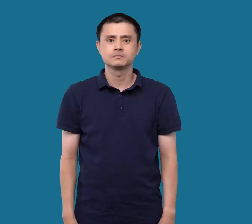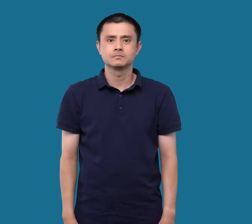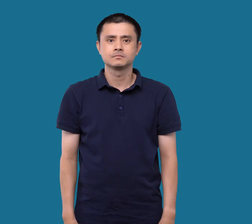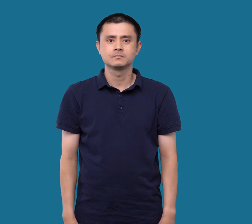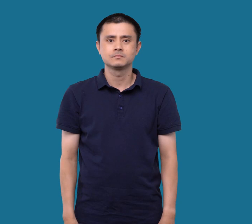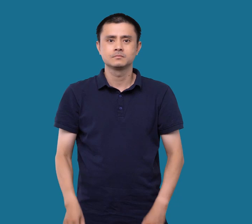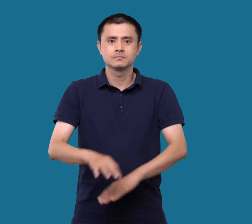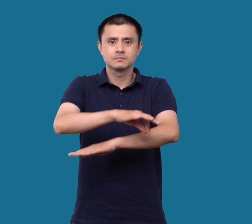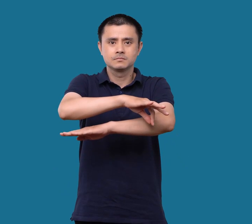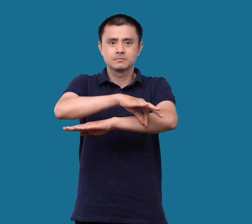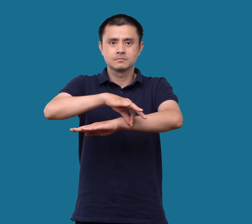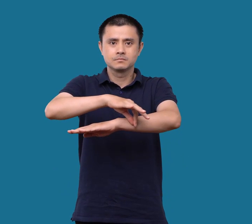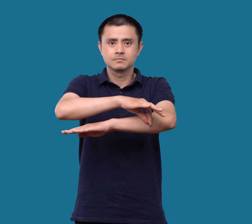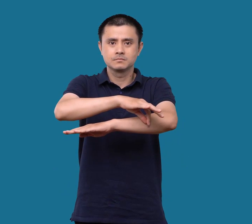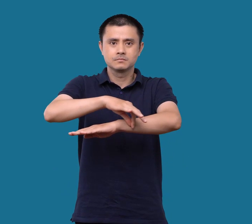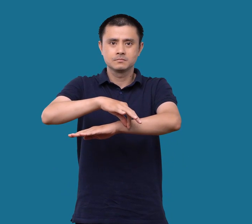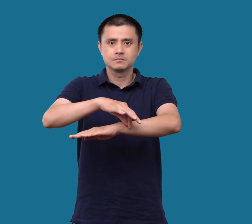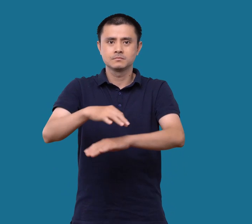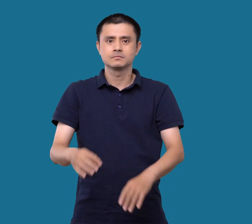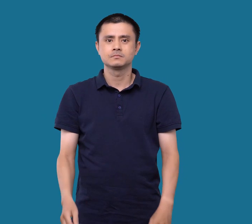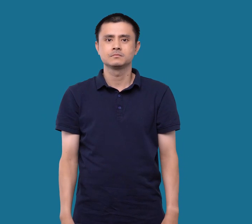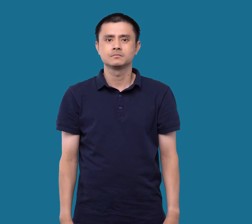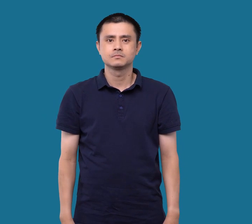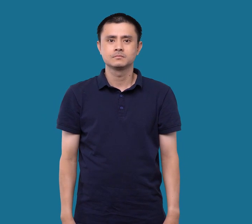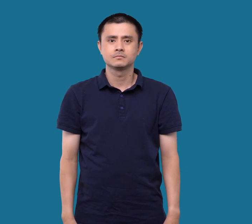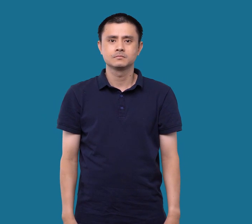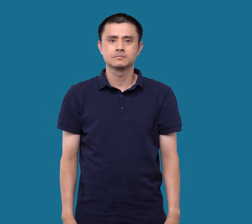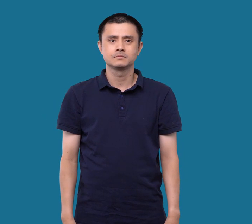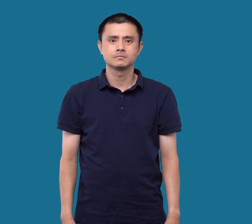kiến trúc sư